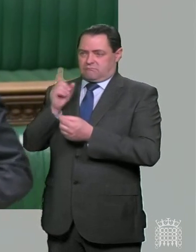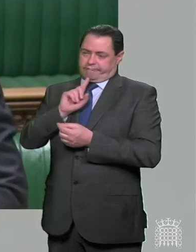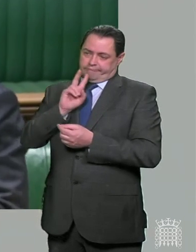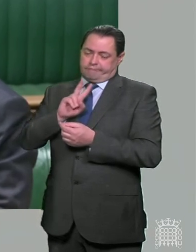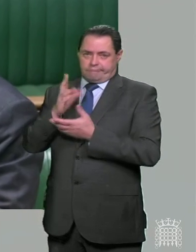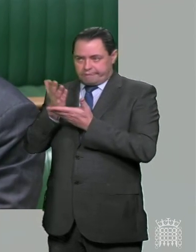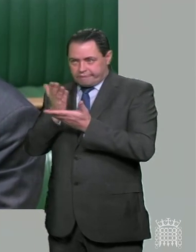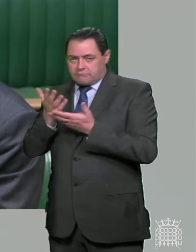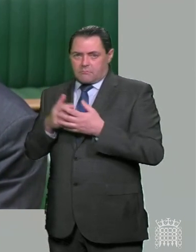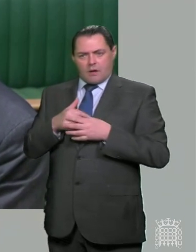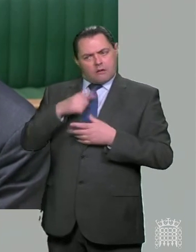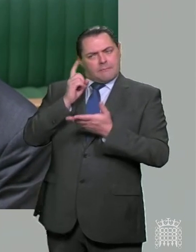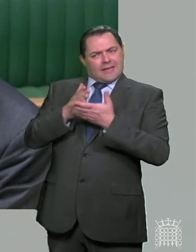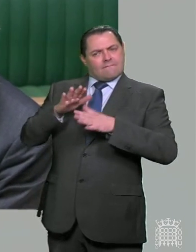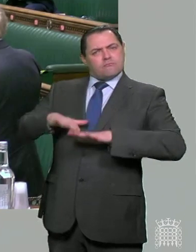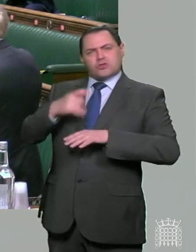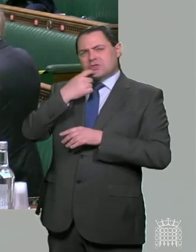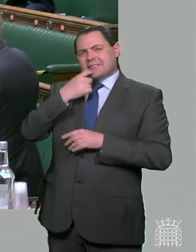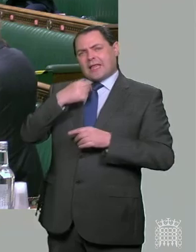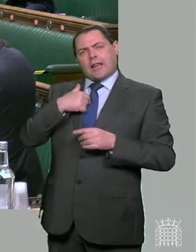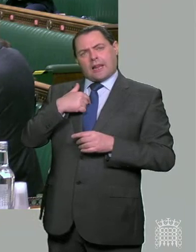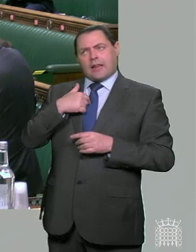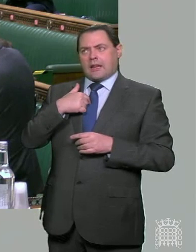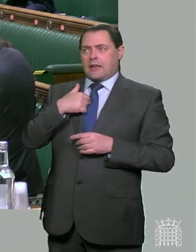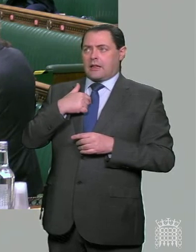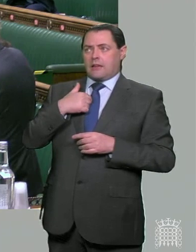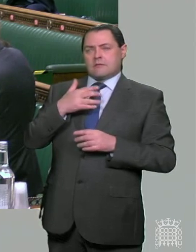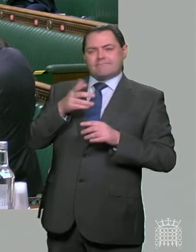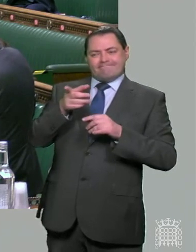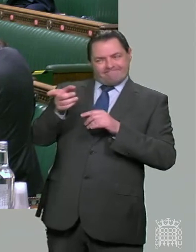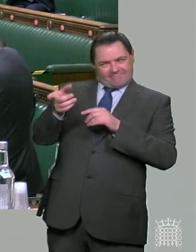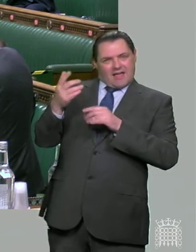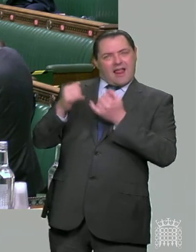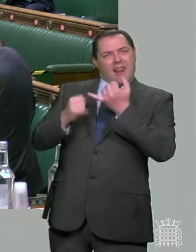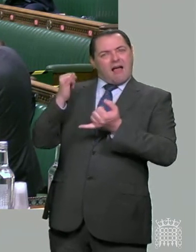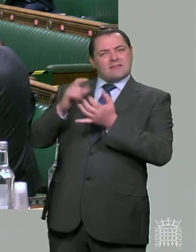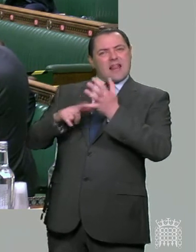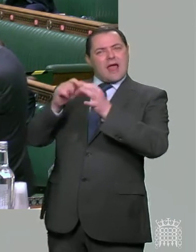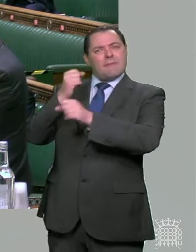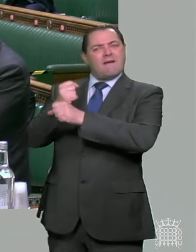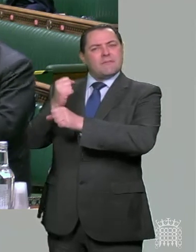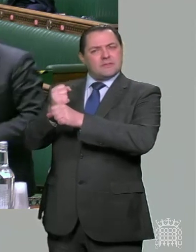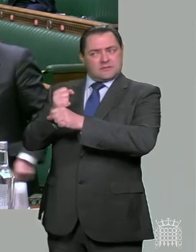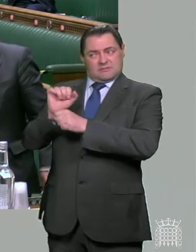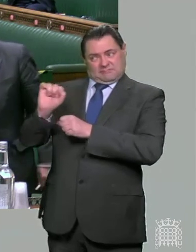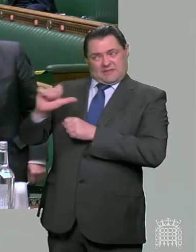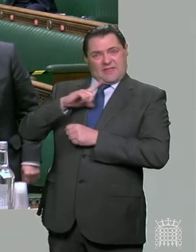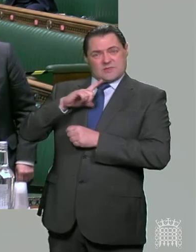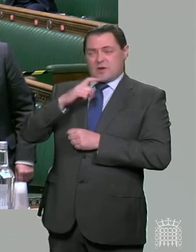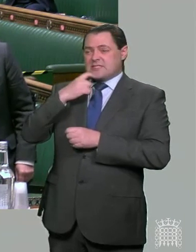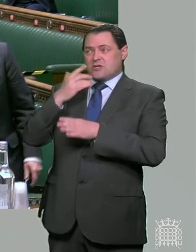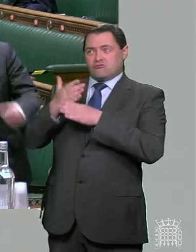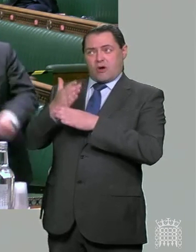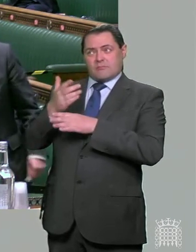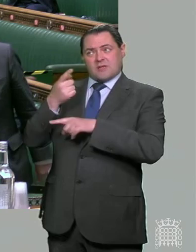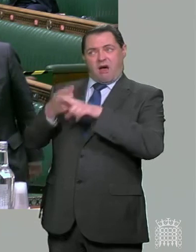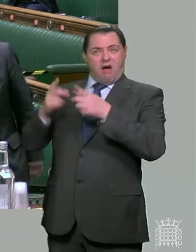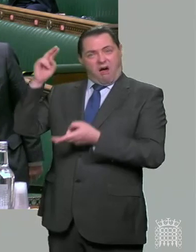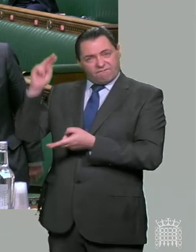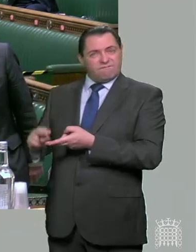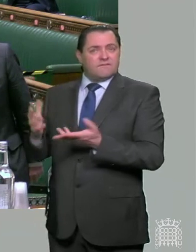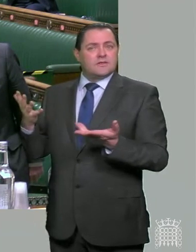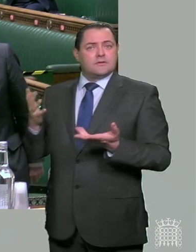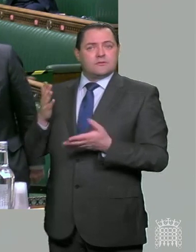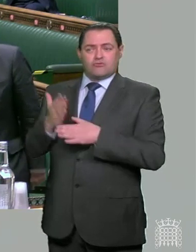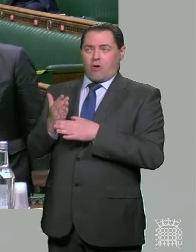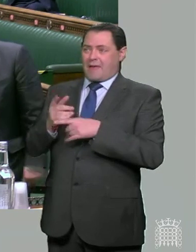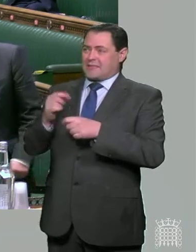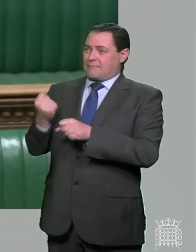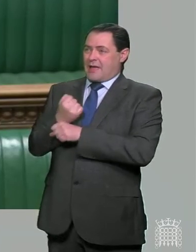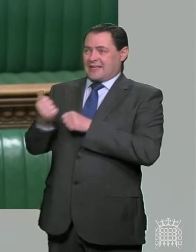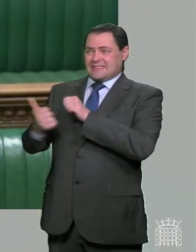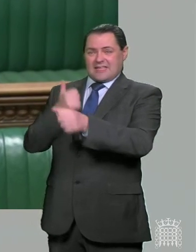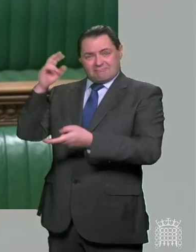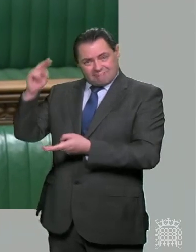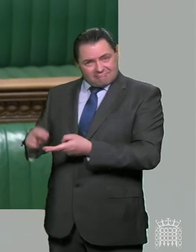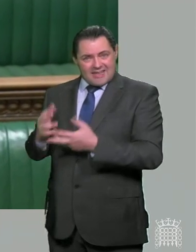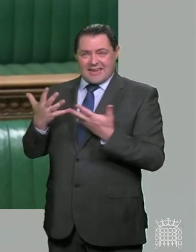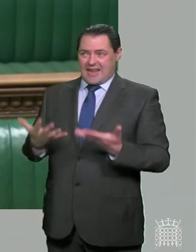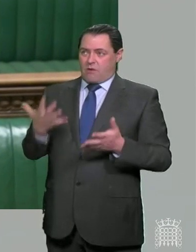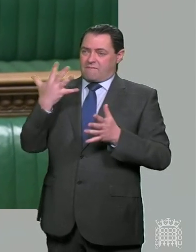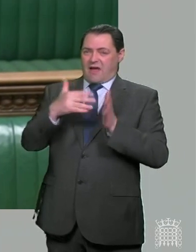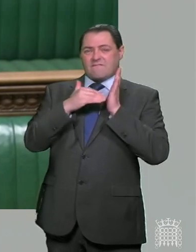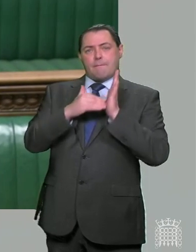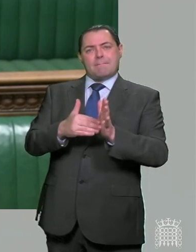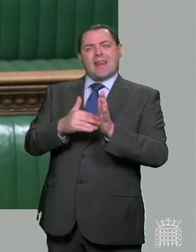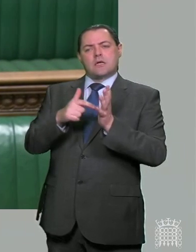We believe in British steel. It was under the last Labour Government that jobs in steel fell by more than 50% and output fell by more than 50%.